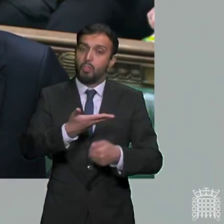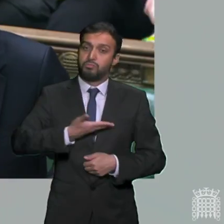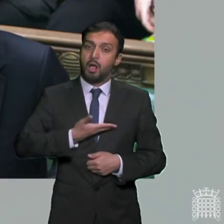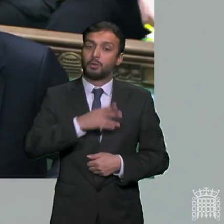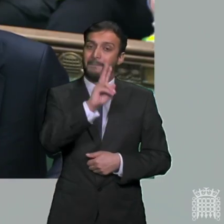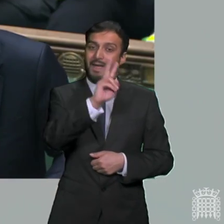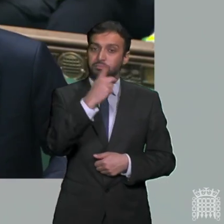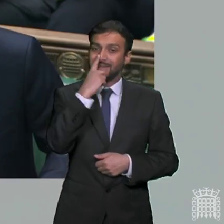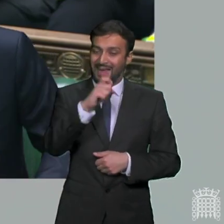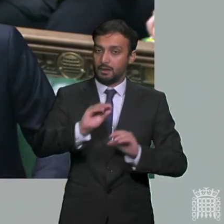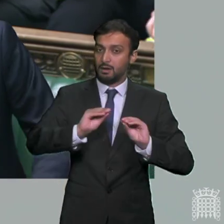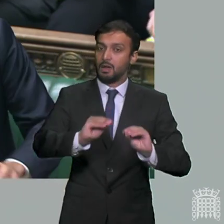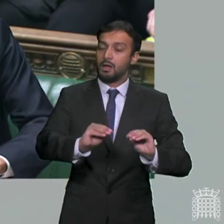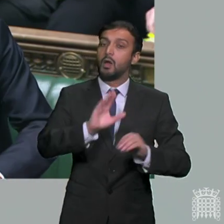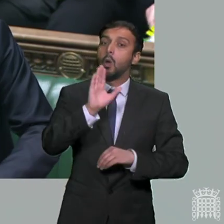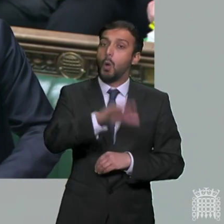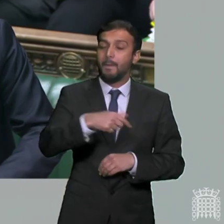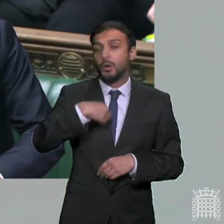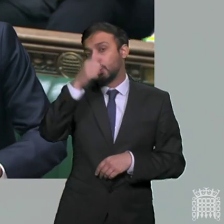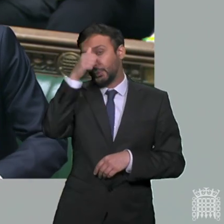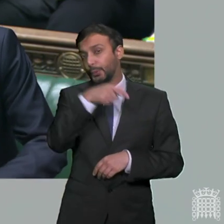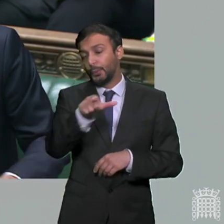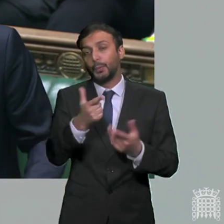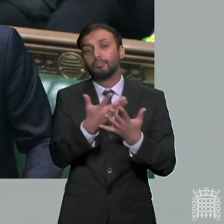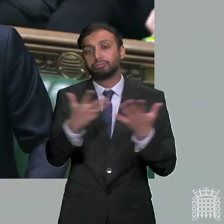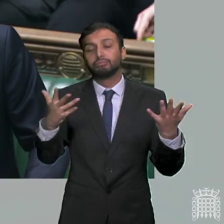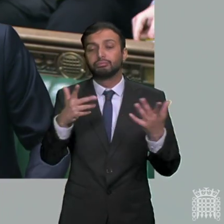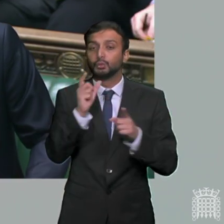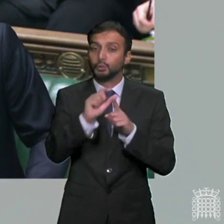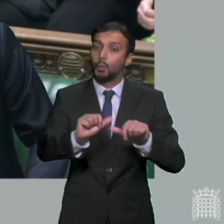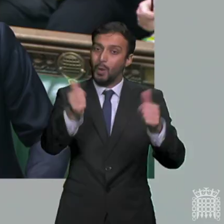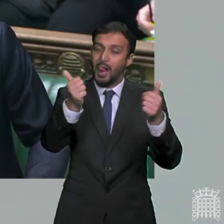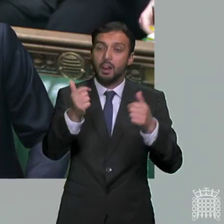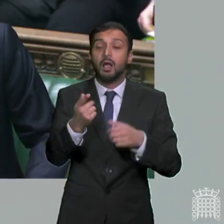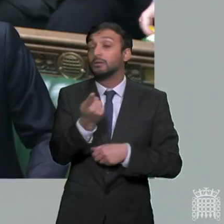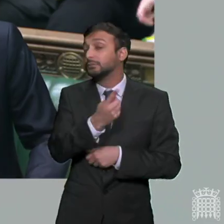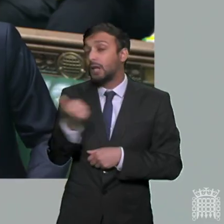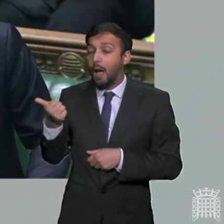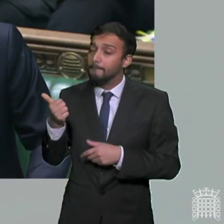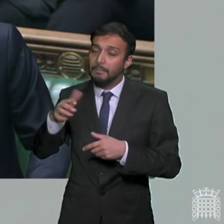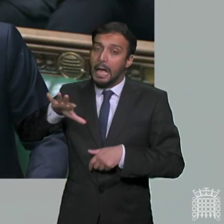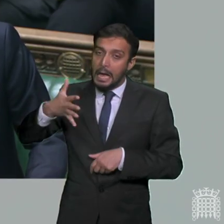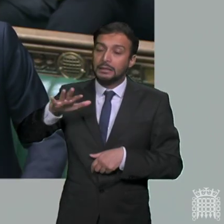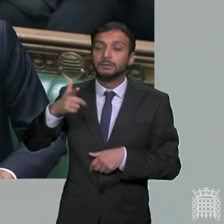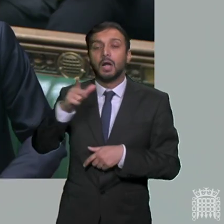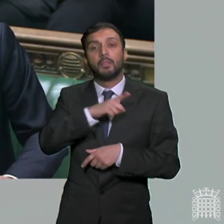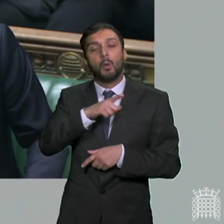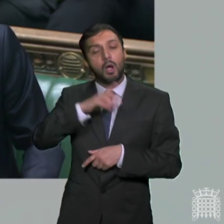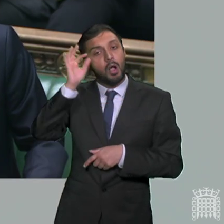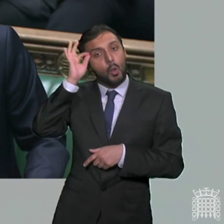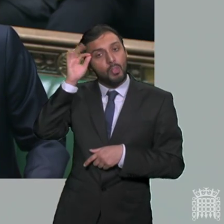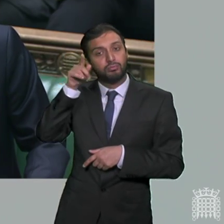However, that is not the case for all, which is why local authorities must seek to identify those children missing education.